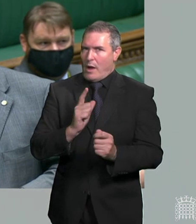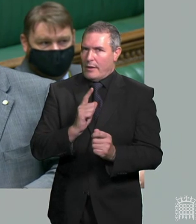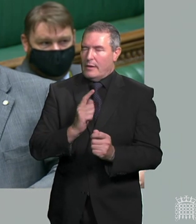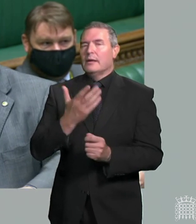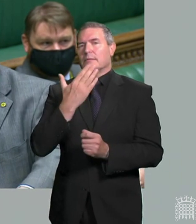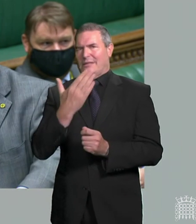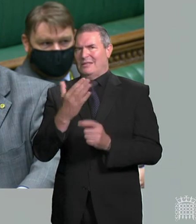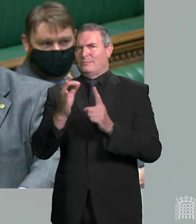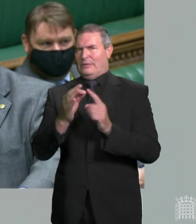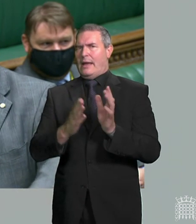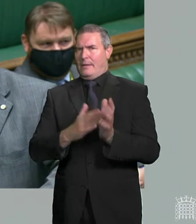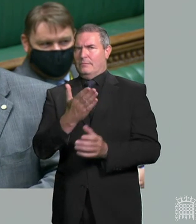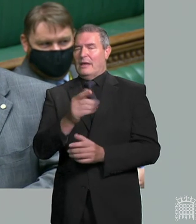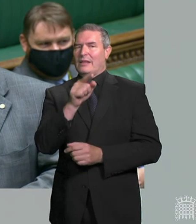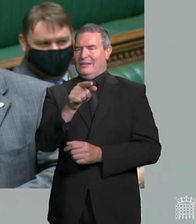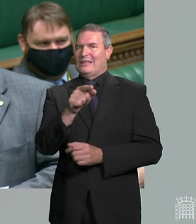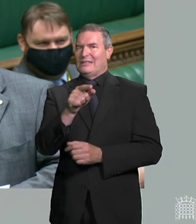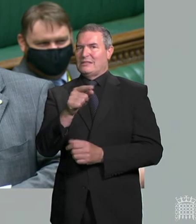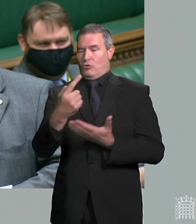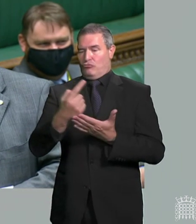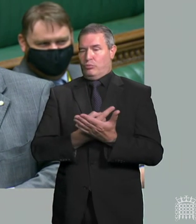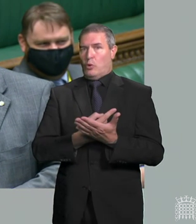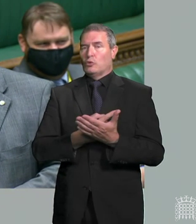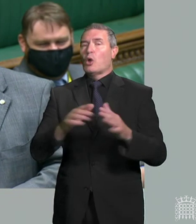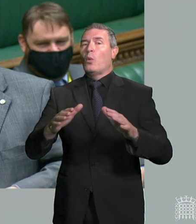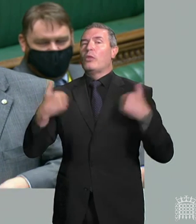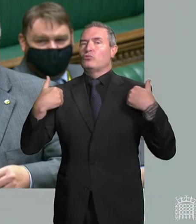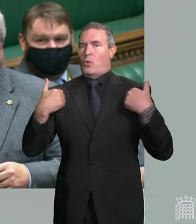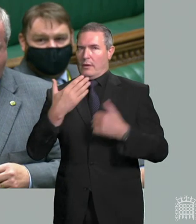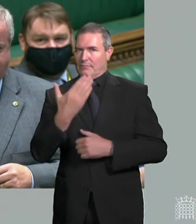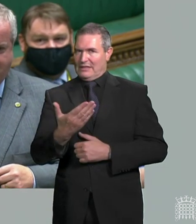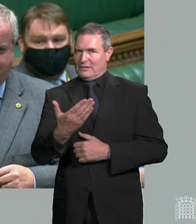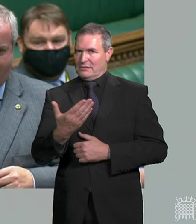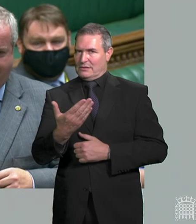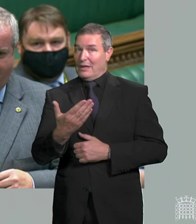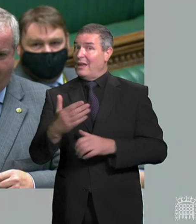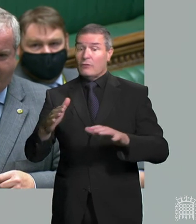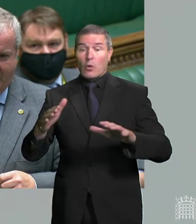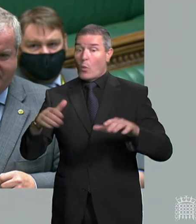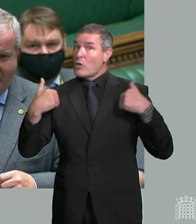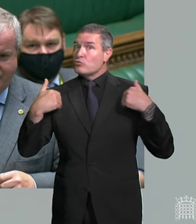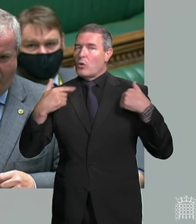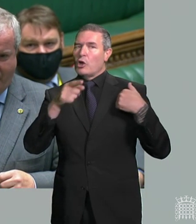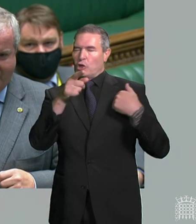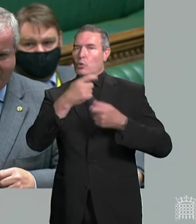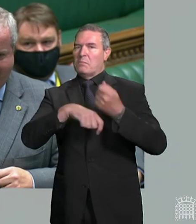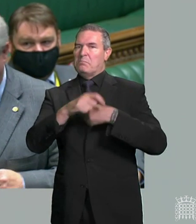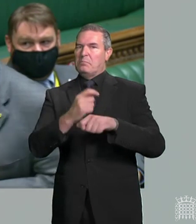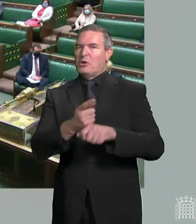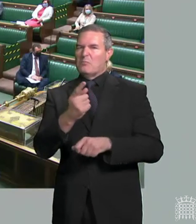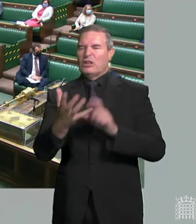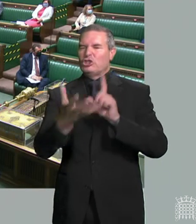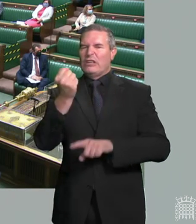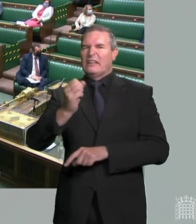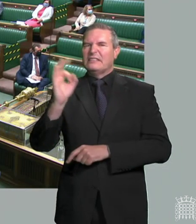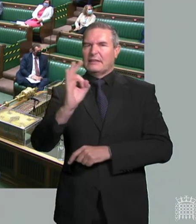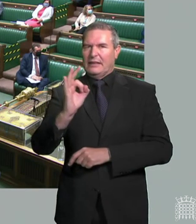Will he withdraw these vote-rigging proposals immediately or continue down the path of being a tinpot dictator?